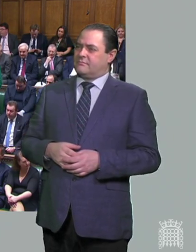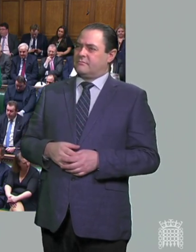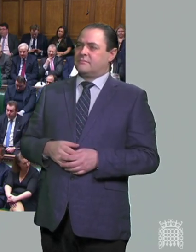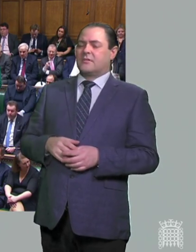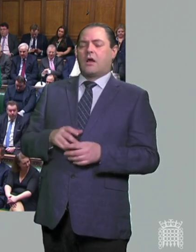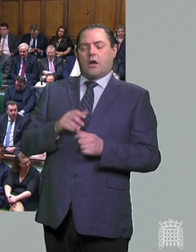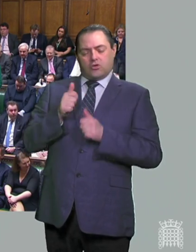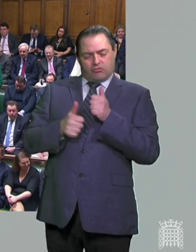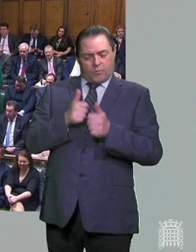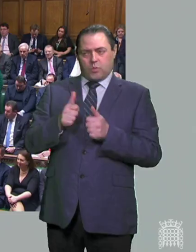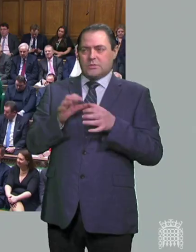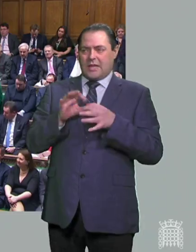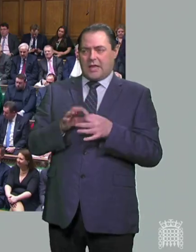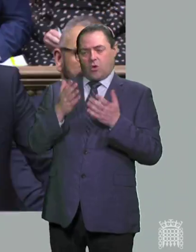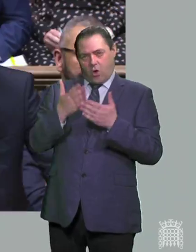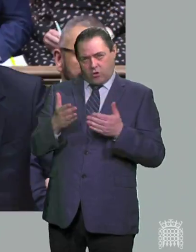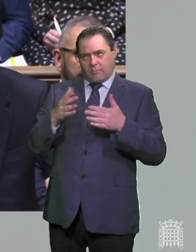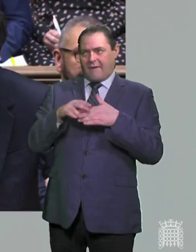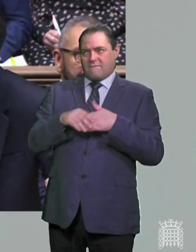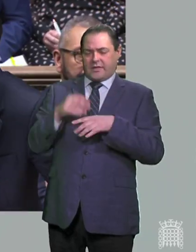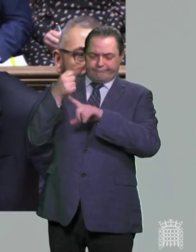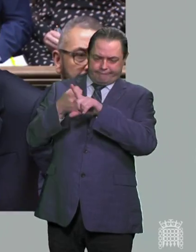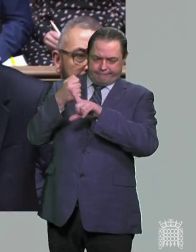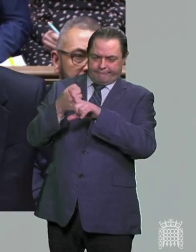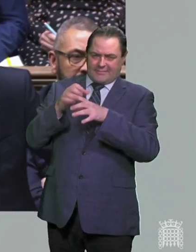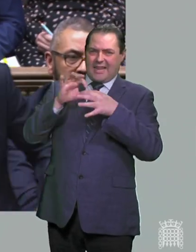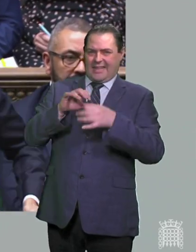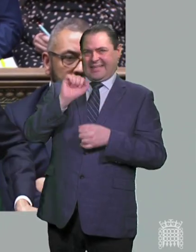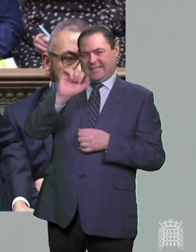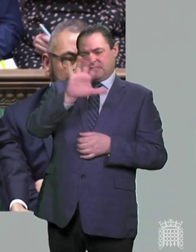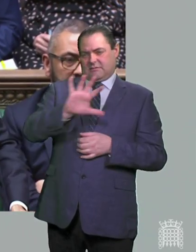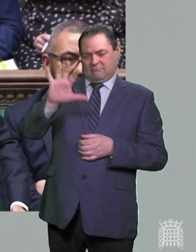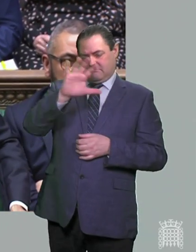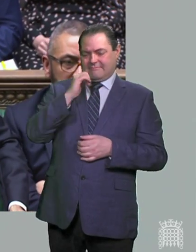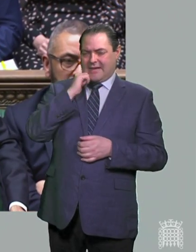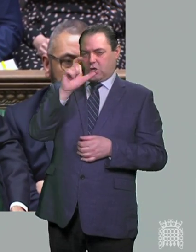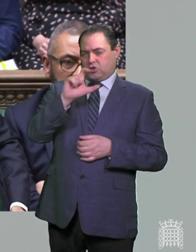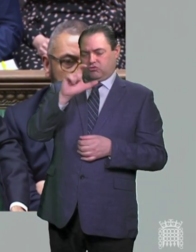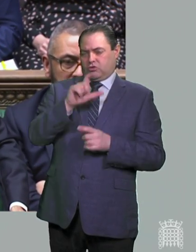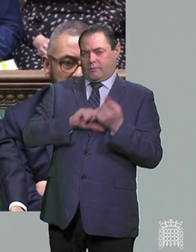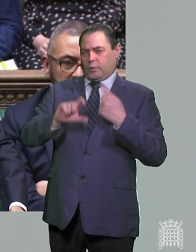I pay tribute to my honourable Friend for his tireless campaigning on behalf of his local communities.